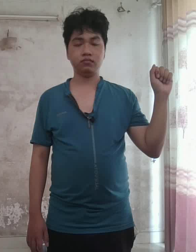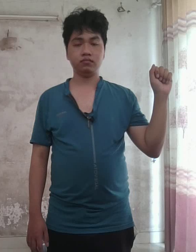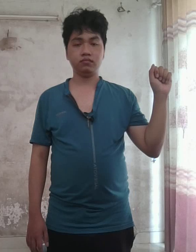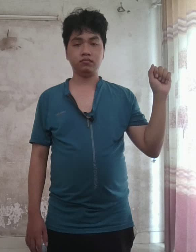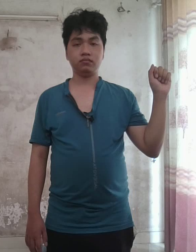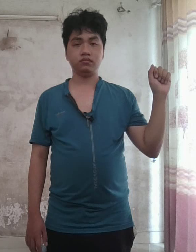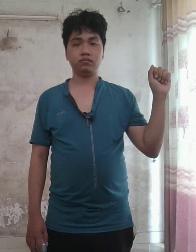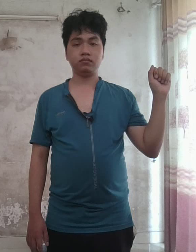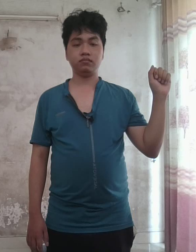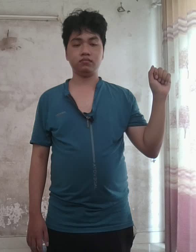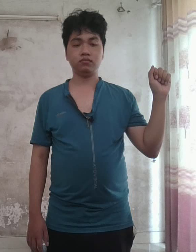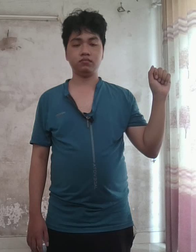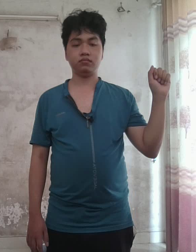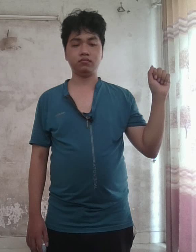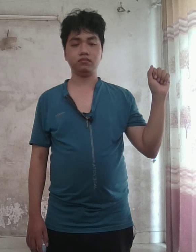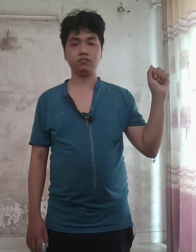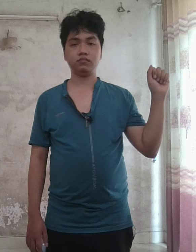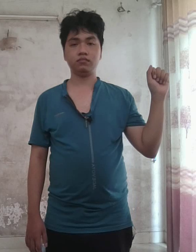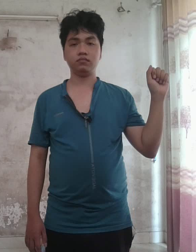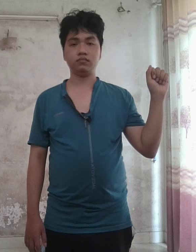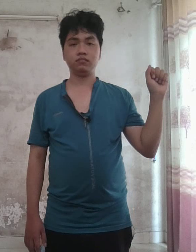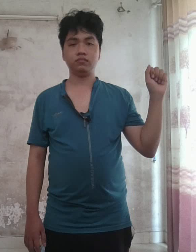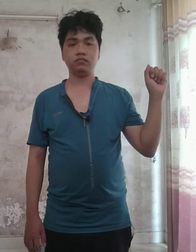a